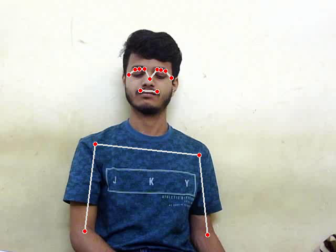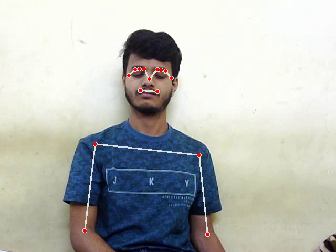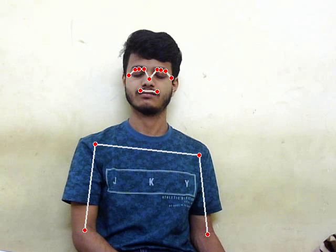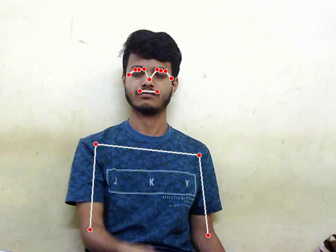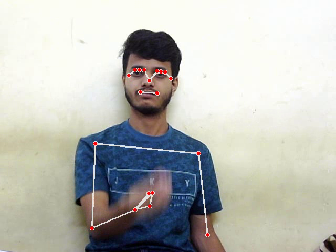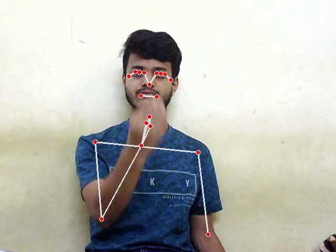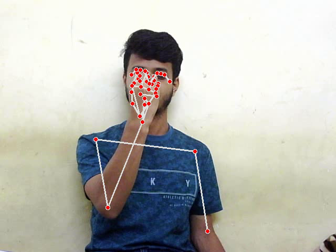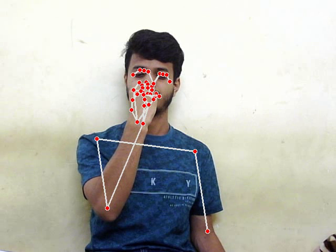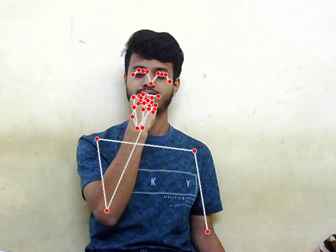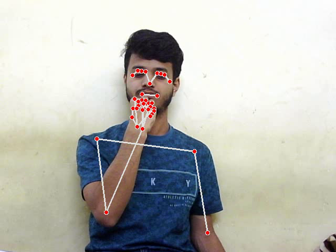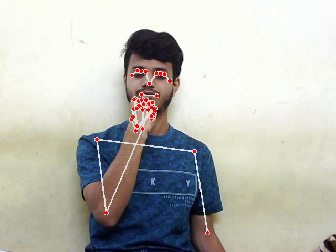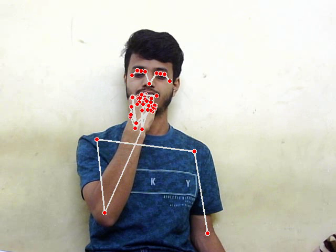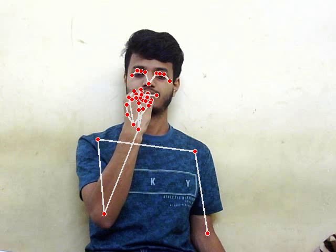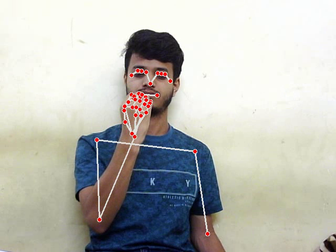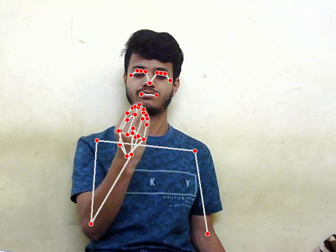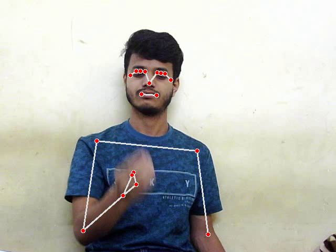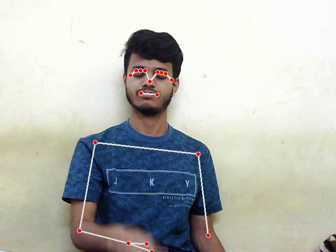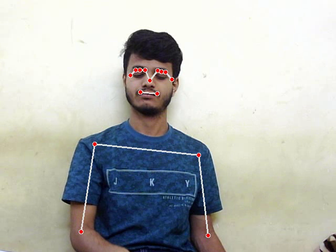eat